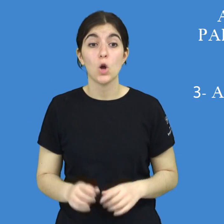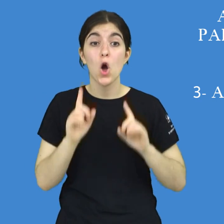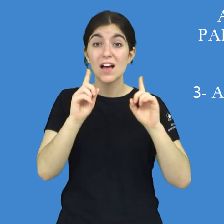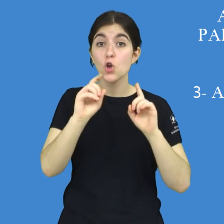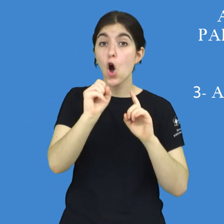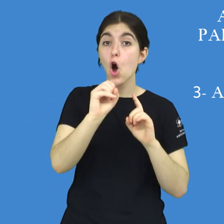caso